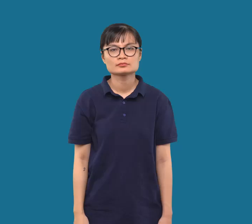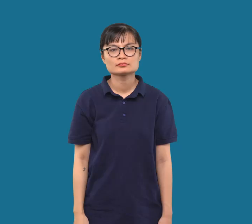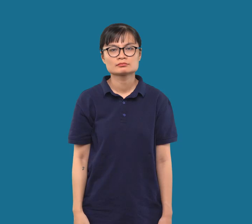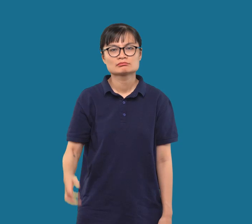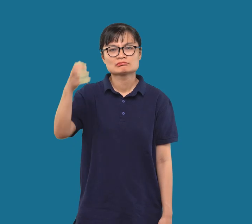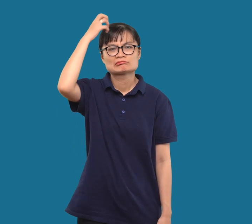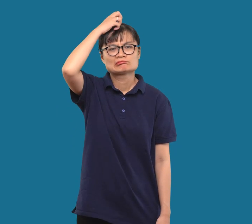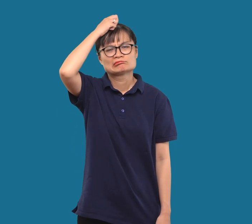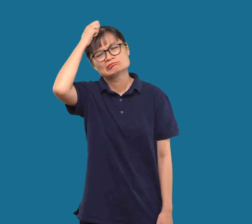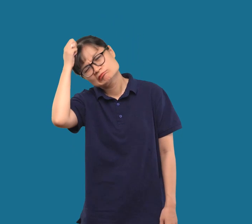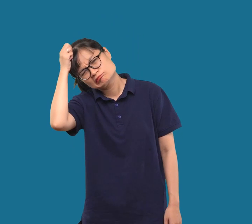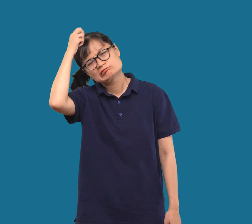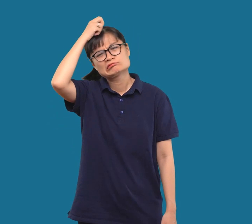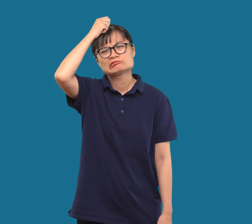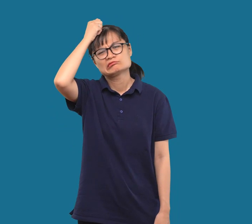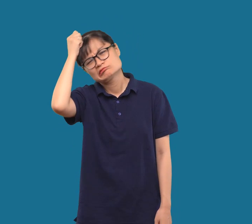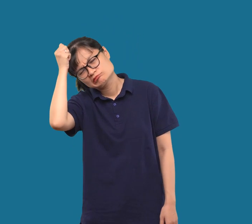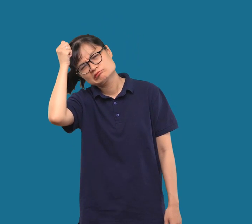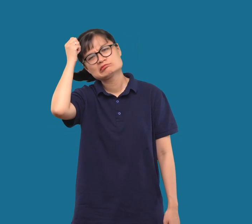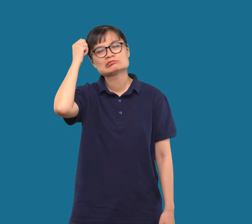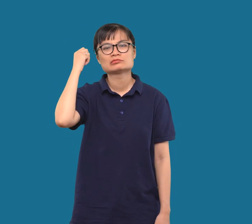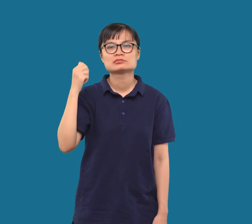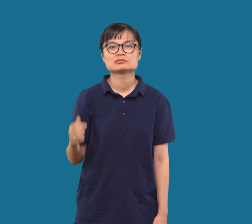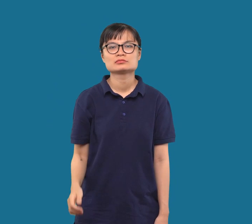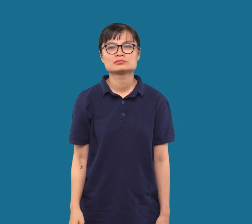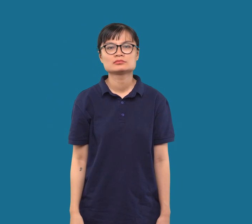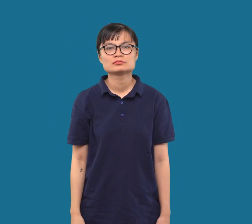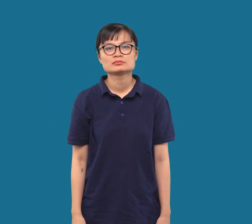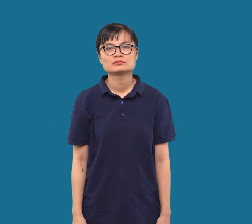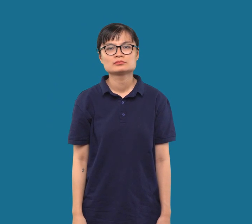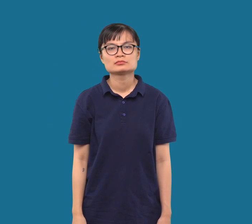túm tóc